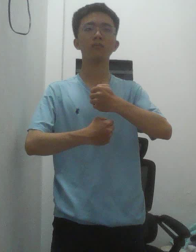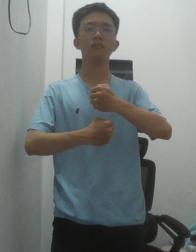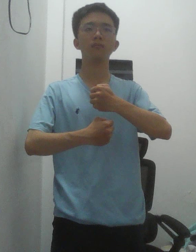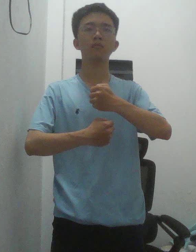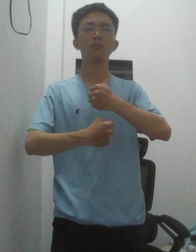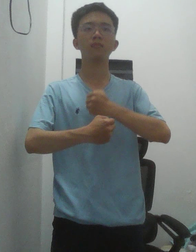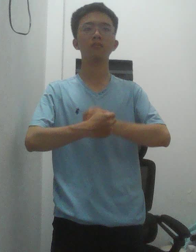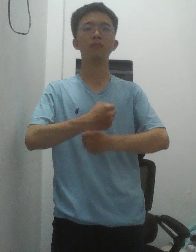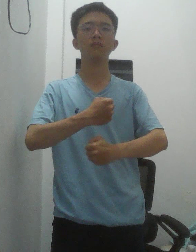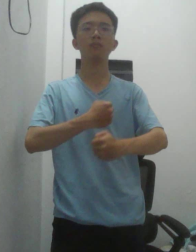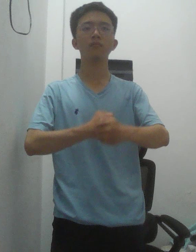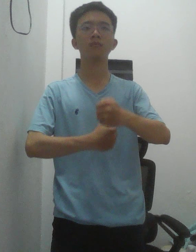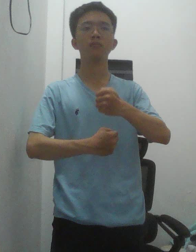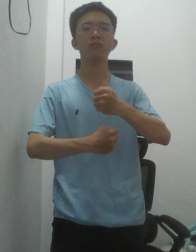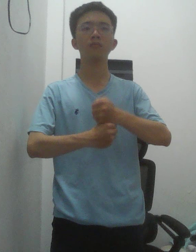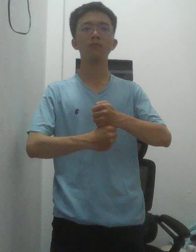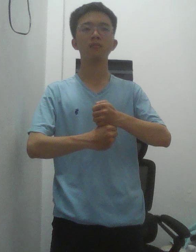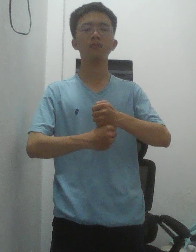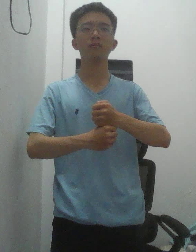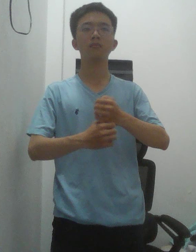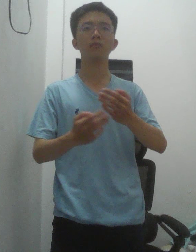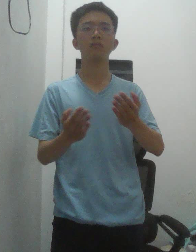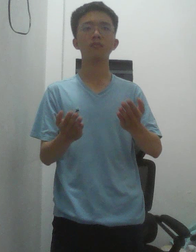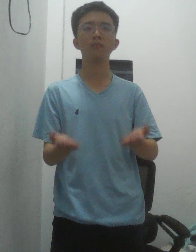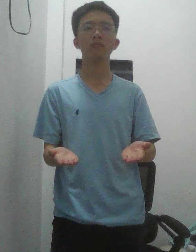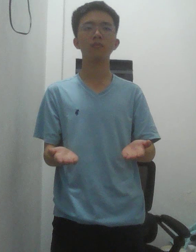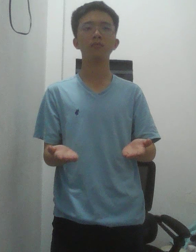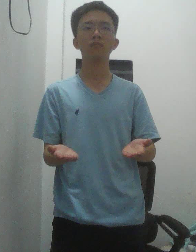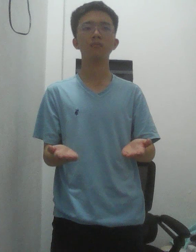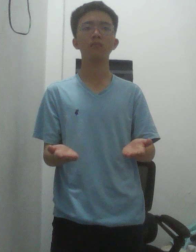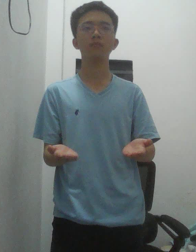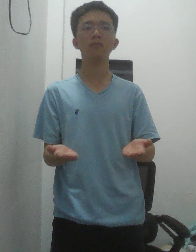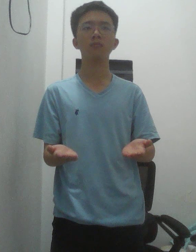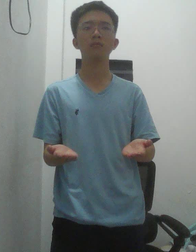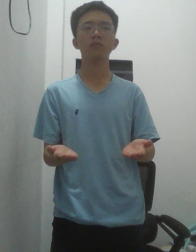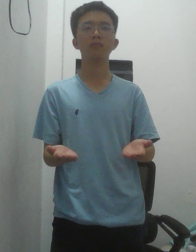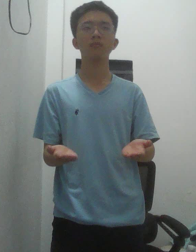nam nay